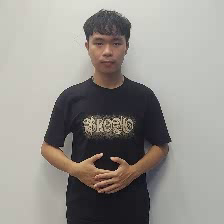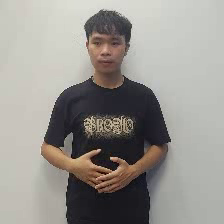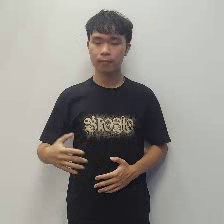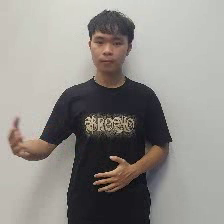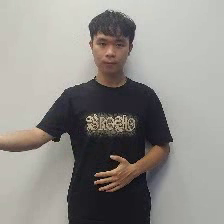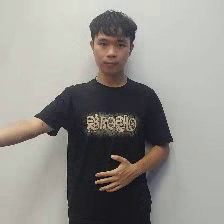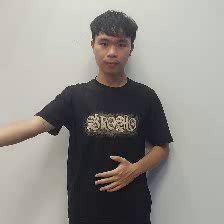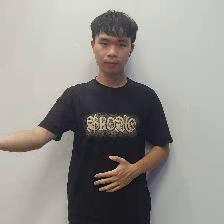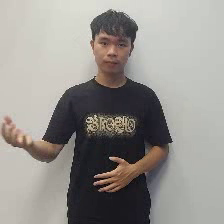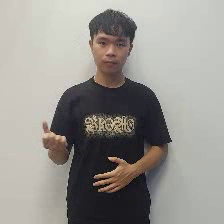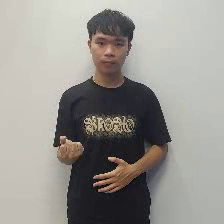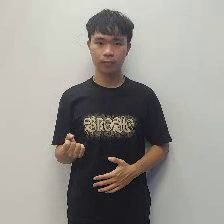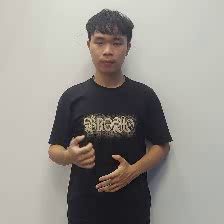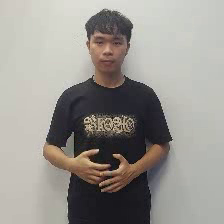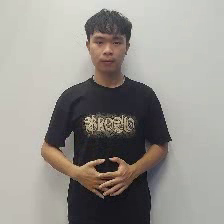Sử dụng